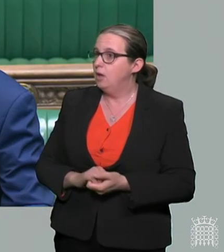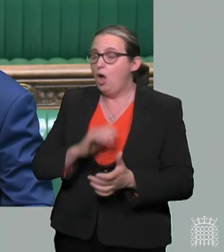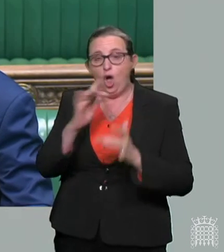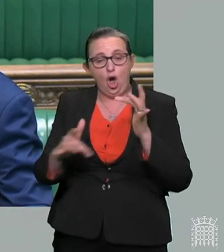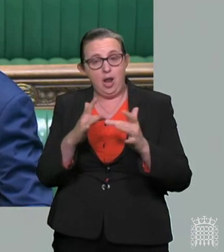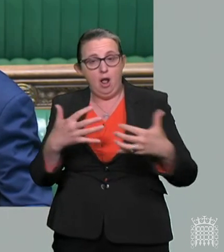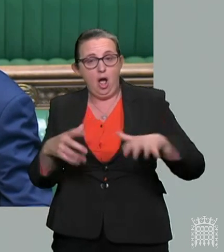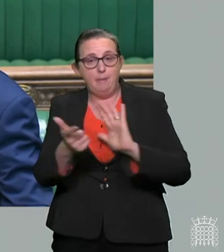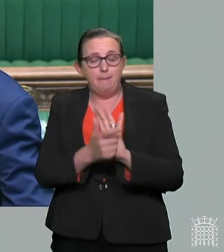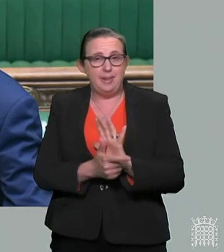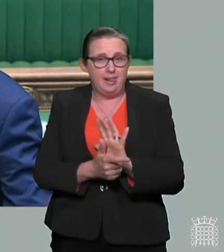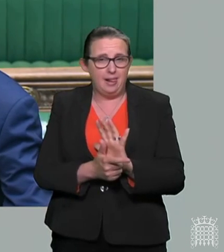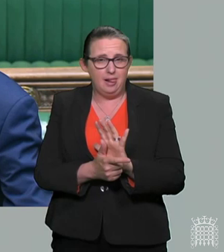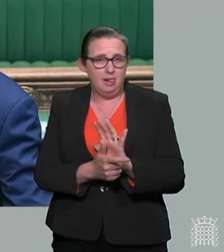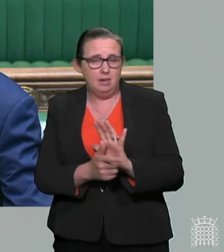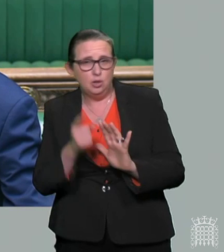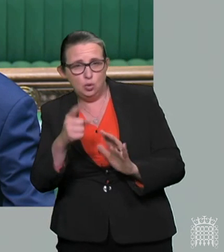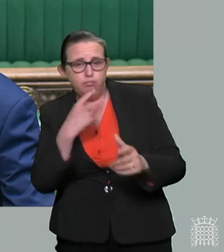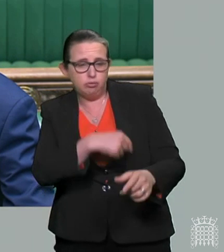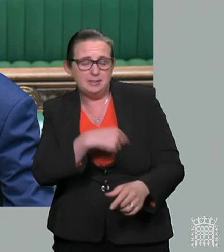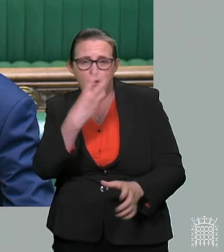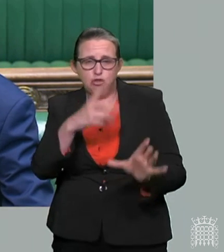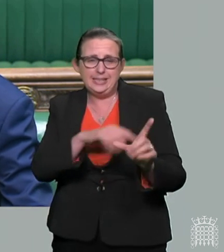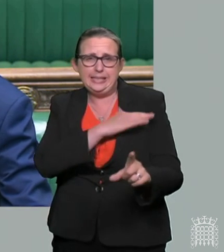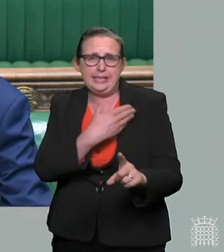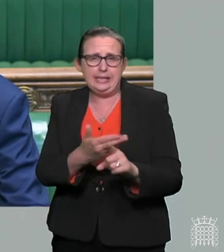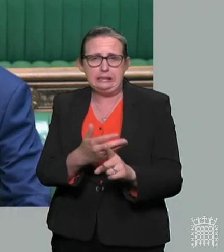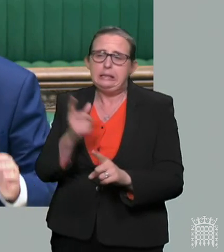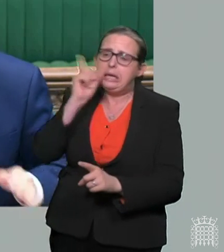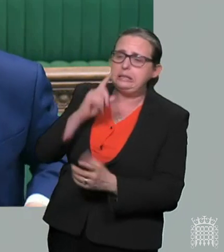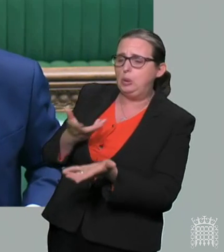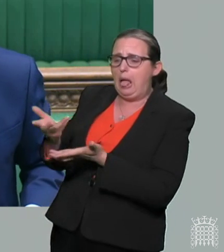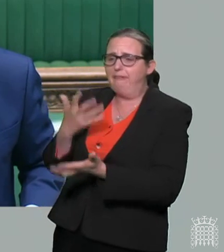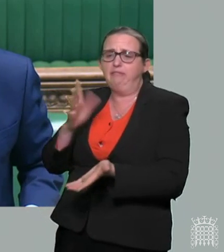I am not sure a 15-minute chat at a garden party moves things forward that significantly.